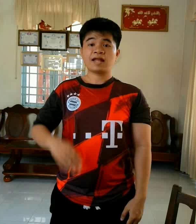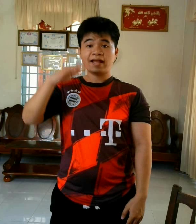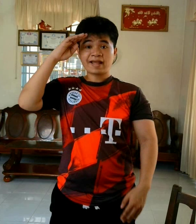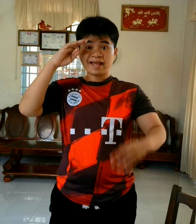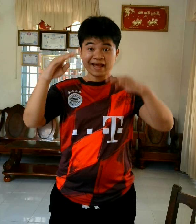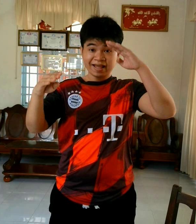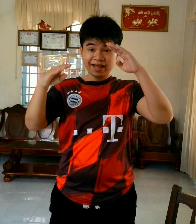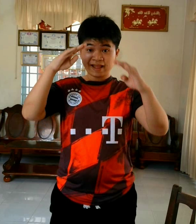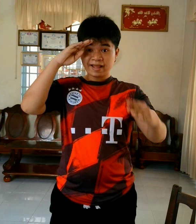xin chao